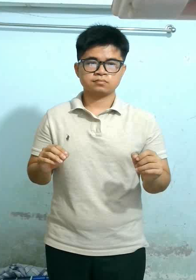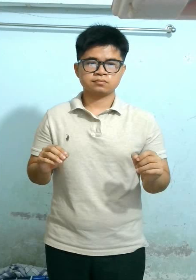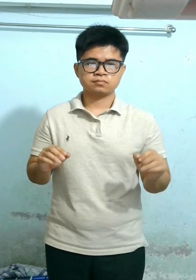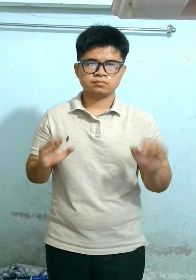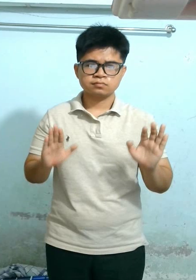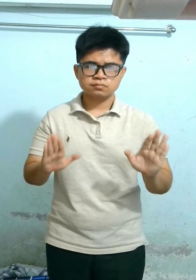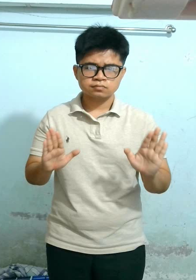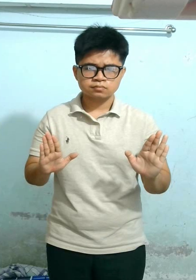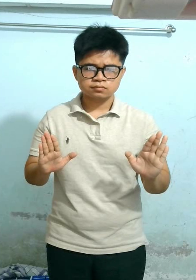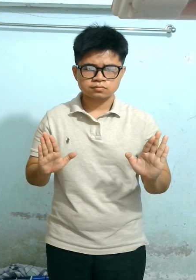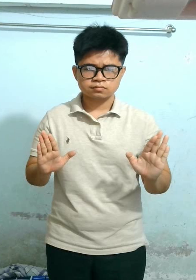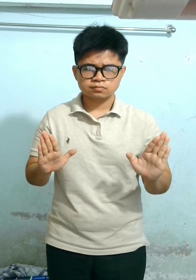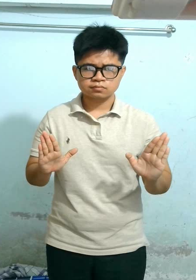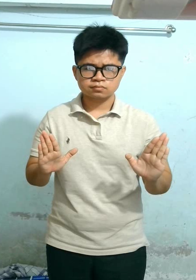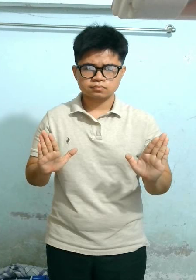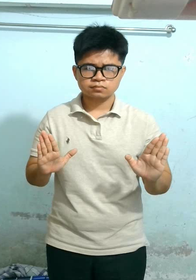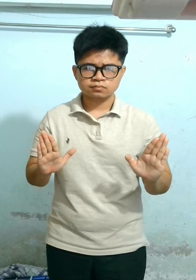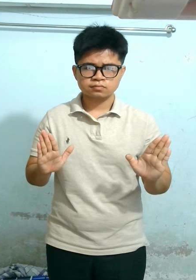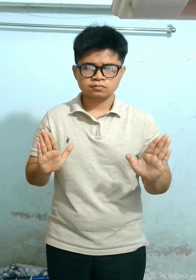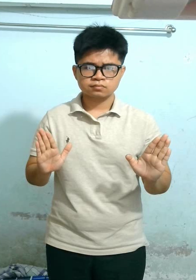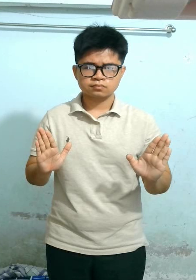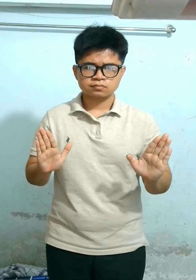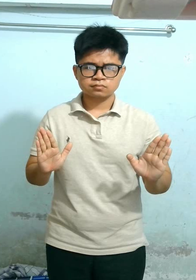dung lai